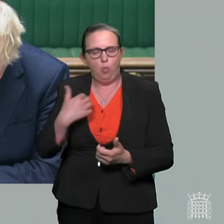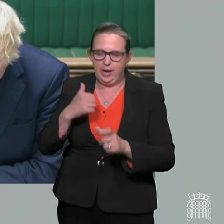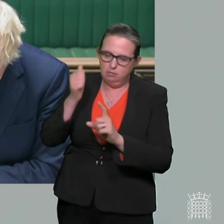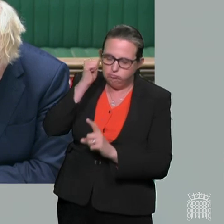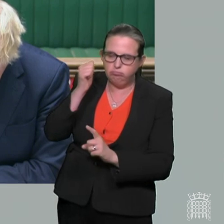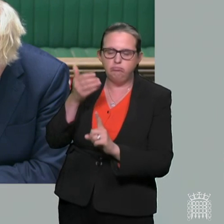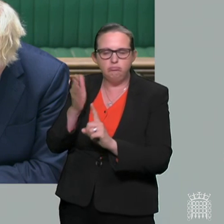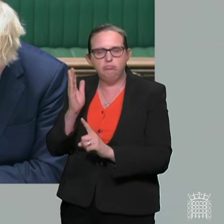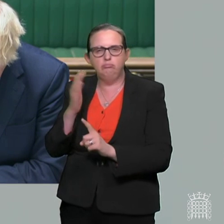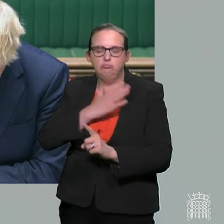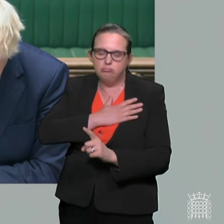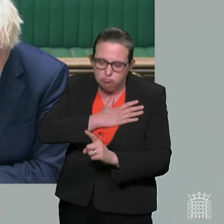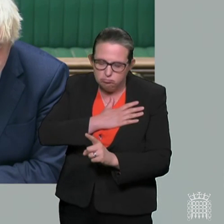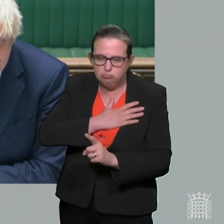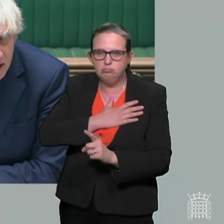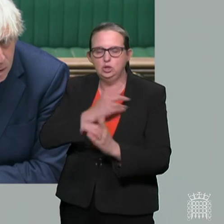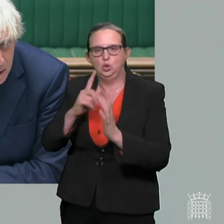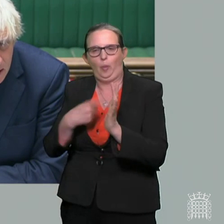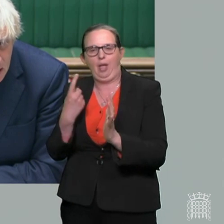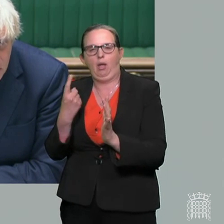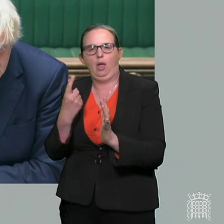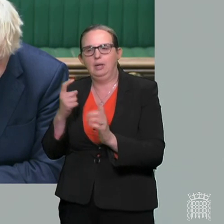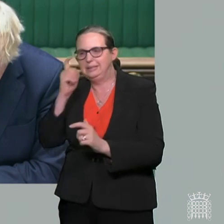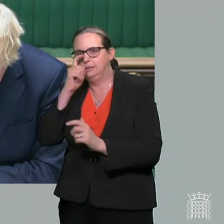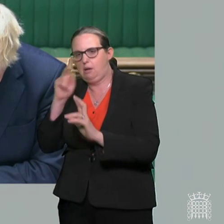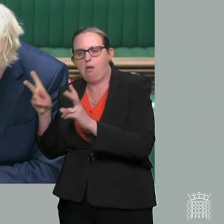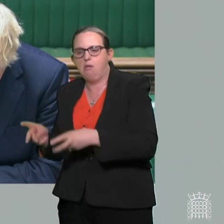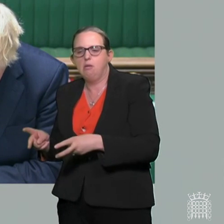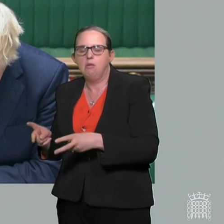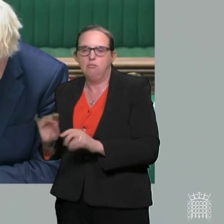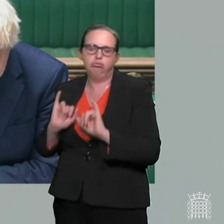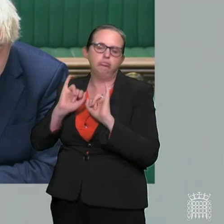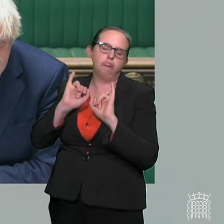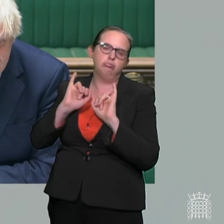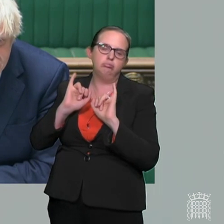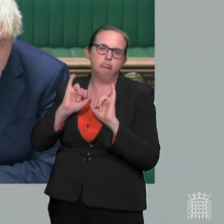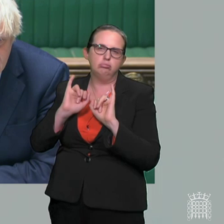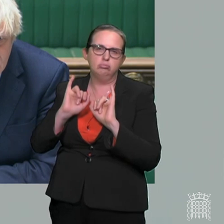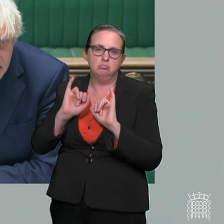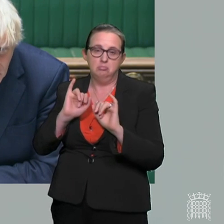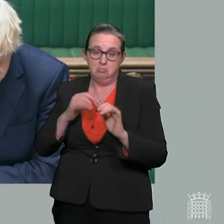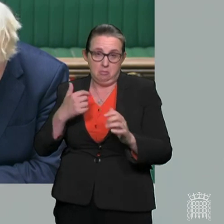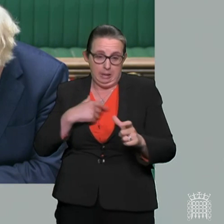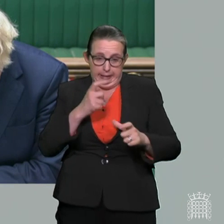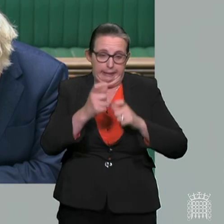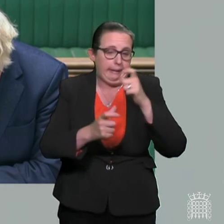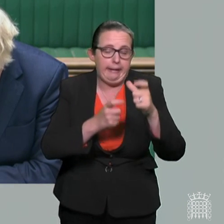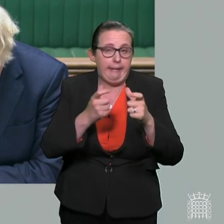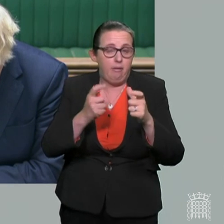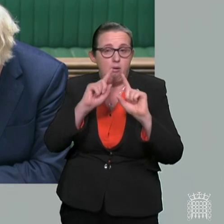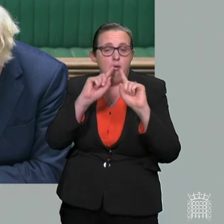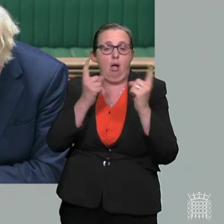and their families. Of course, nothing I say or can do now can in any way mitigate her loss.